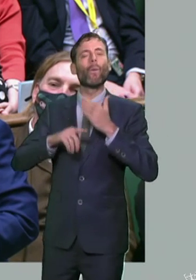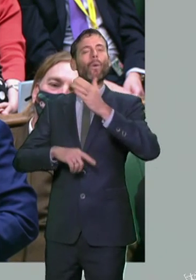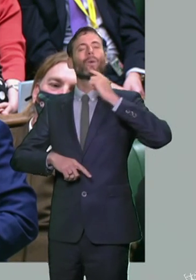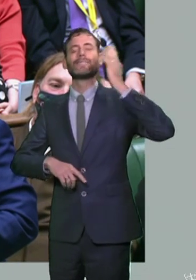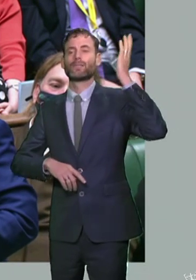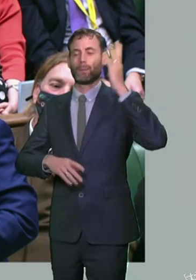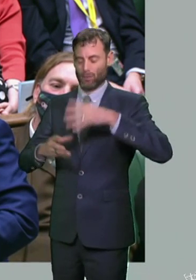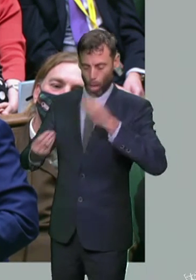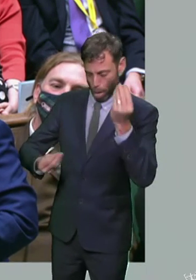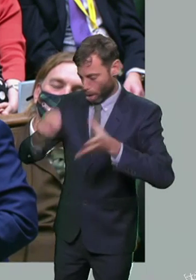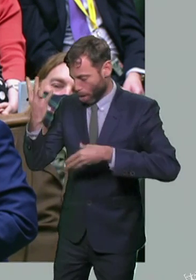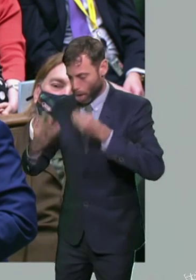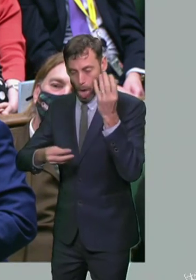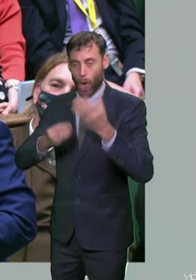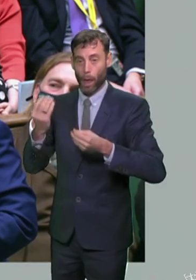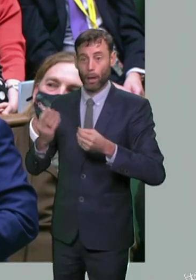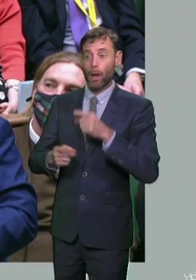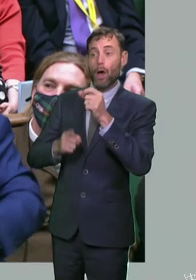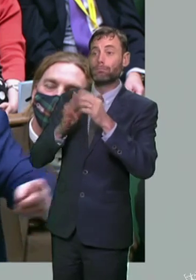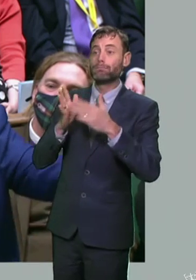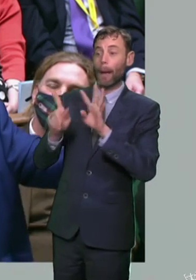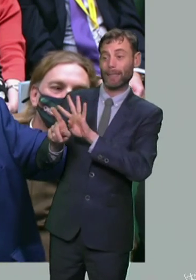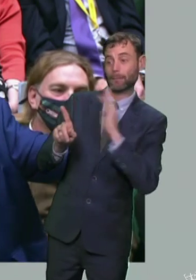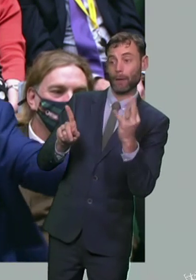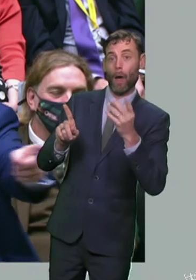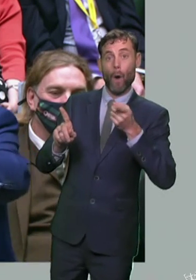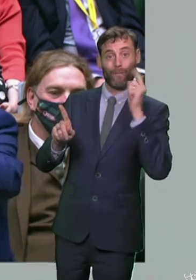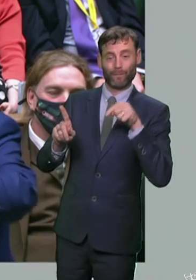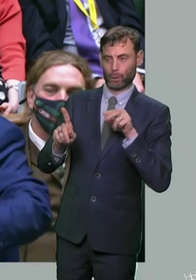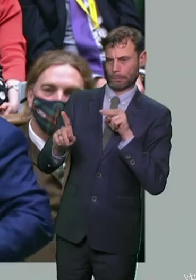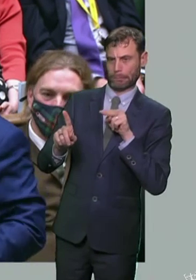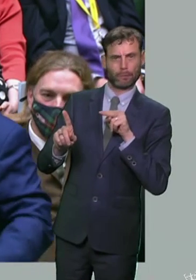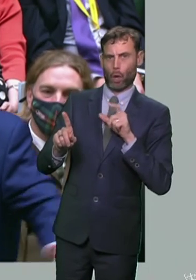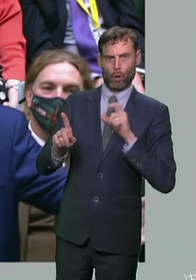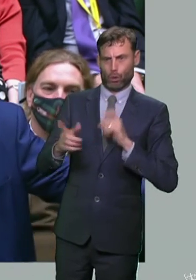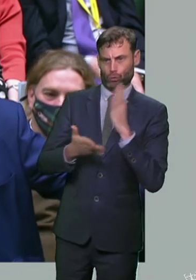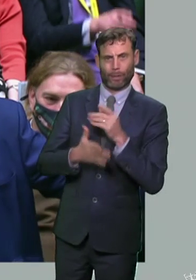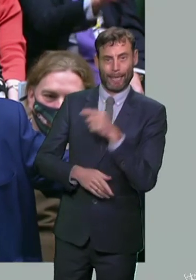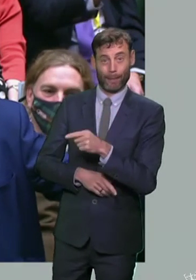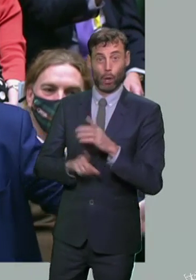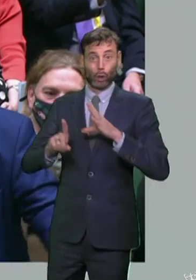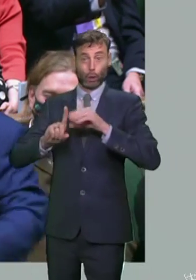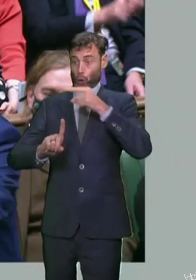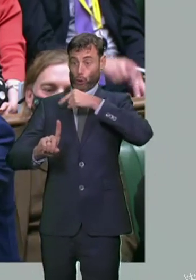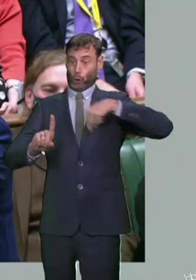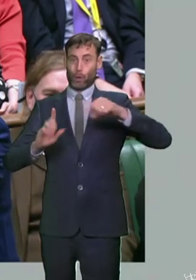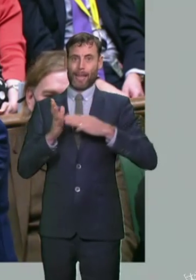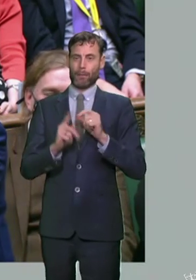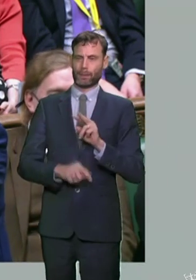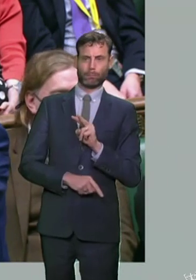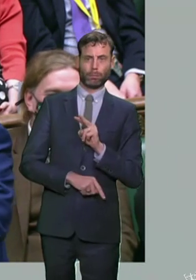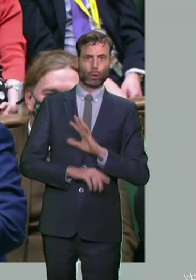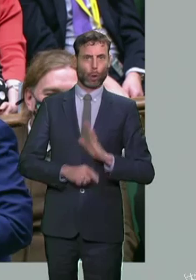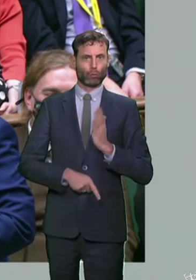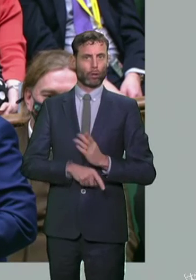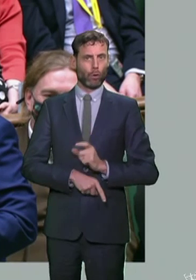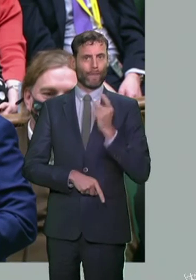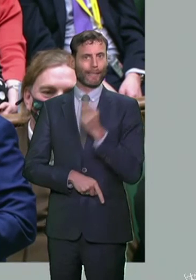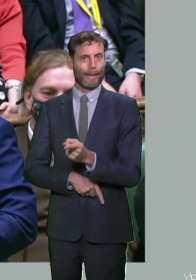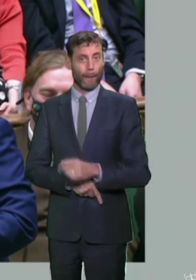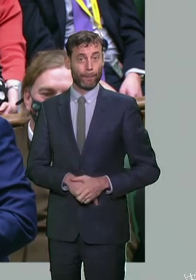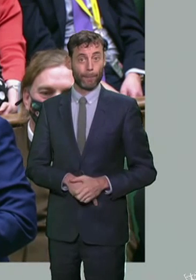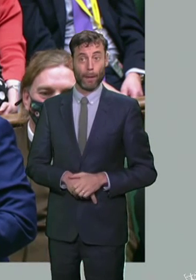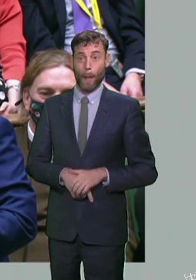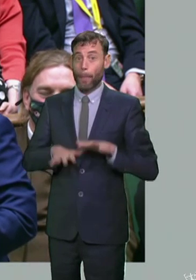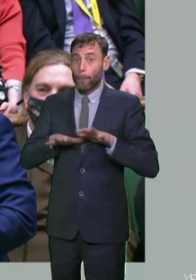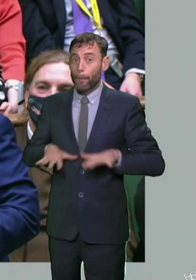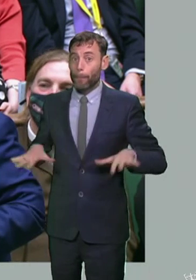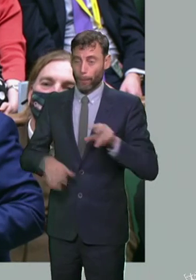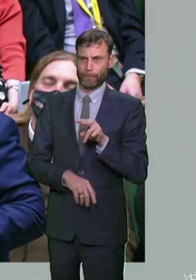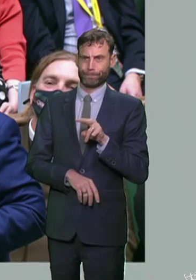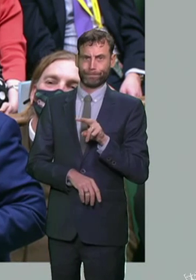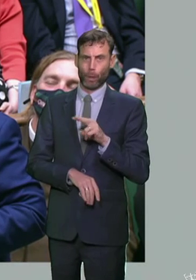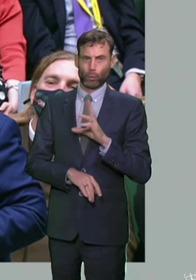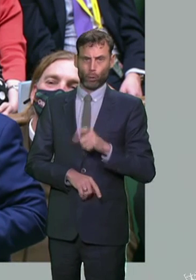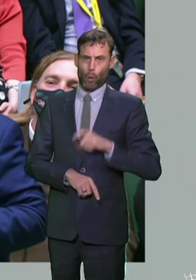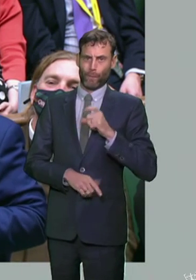The Prime Minister’s officials have lost confidence in him, Tory MPs have lost confidence in him—the letters are going in—and the public have lost confidence in him.